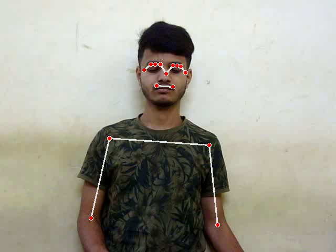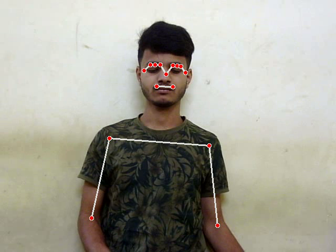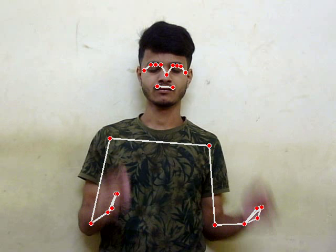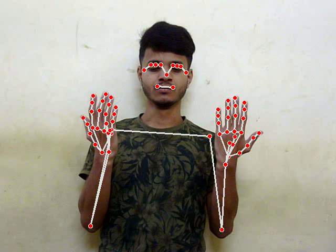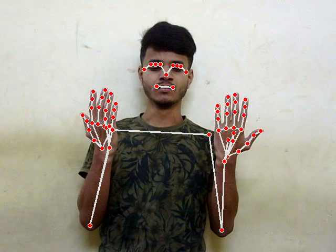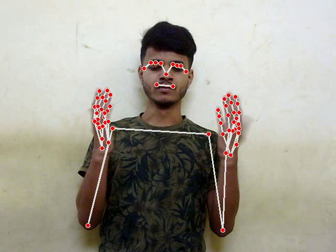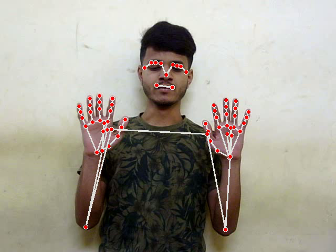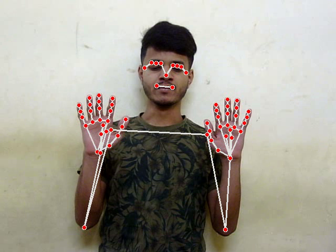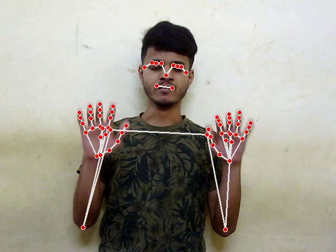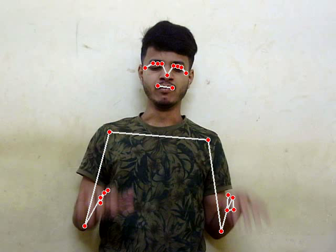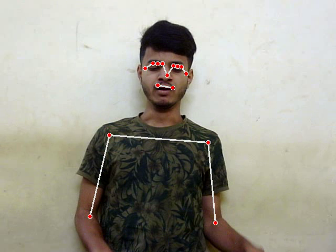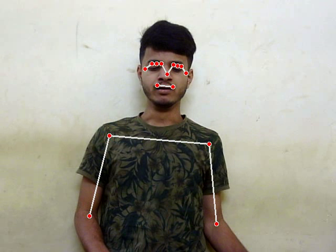do not want